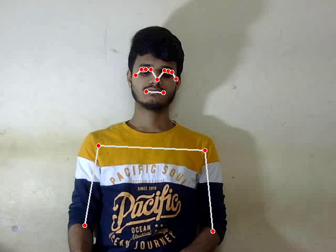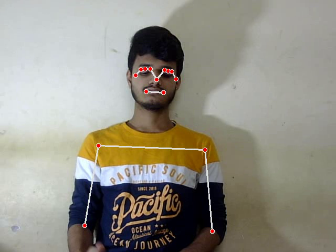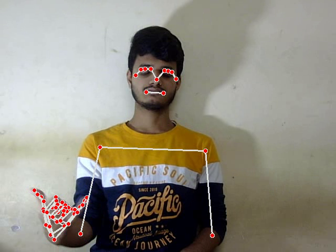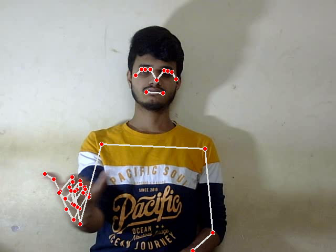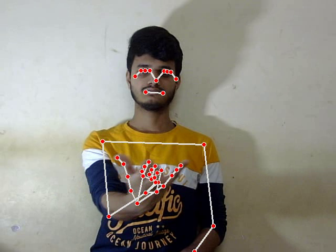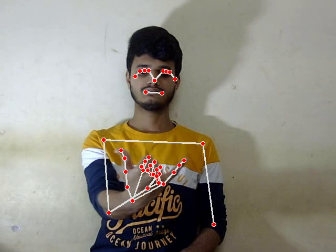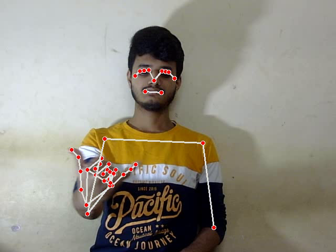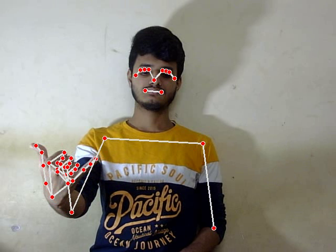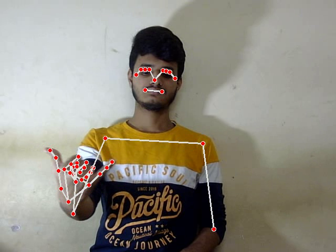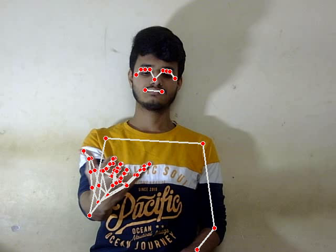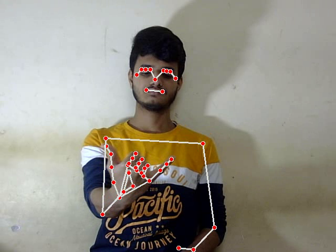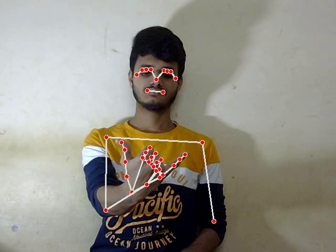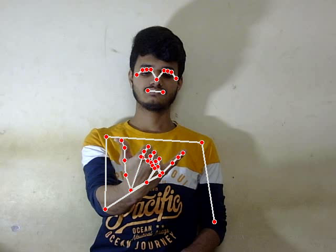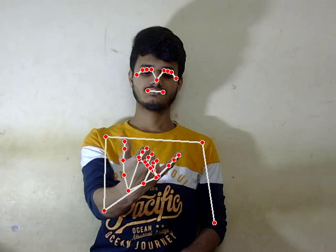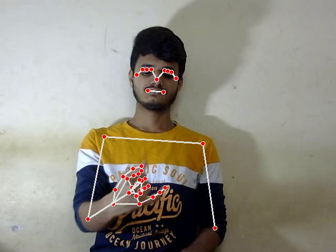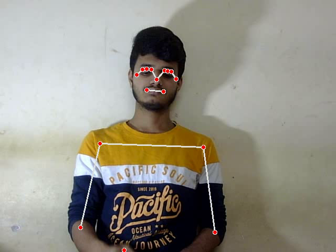same